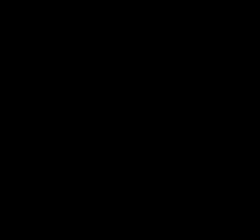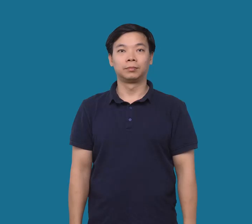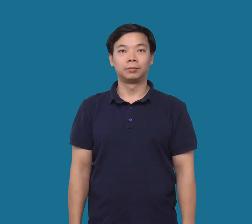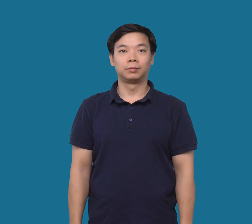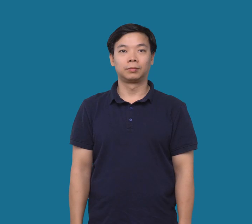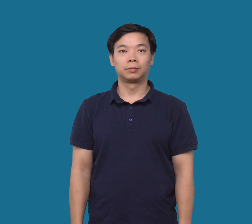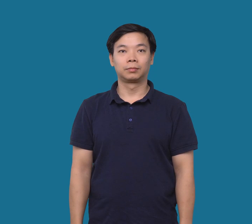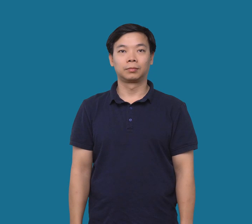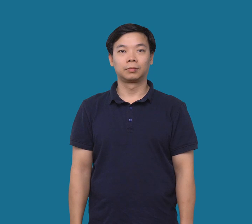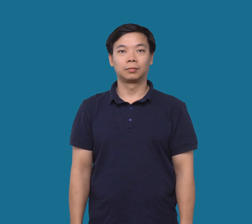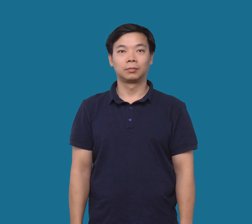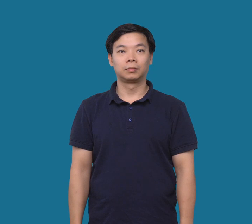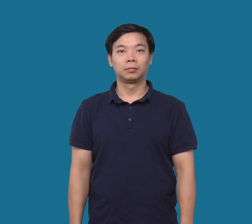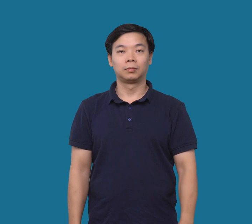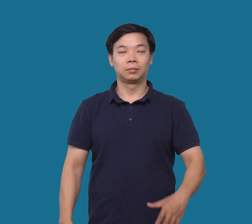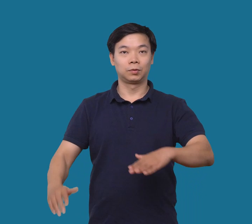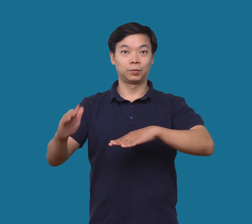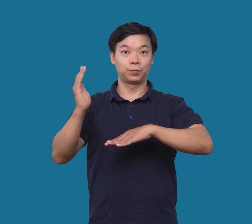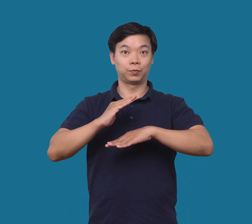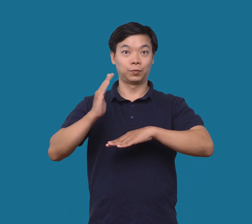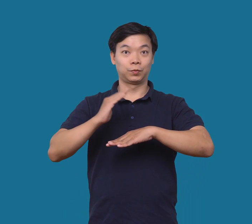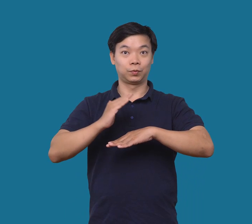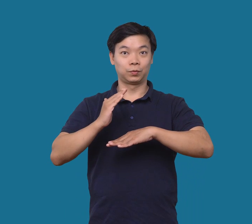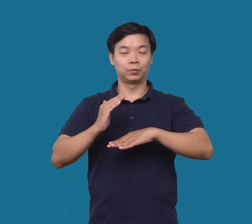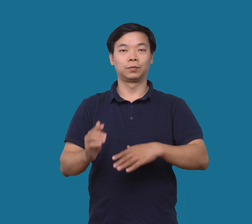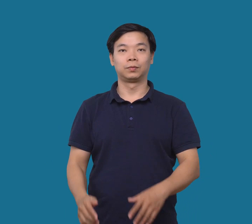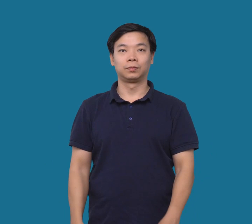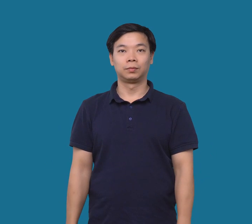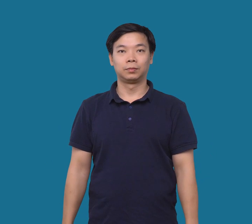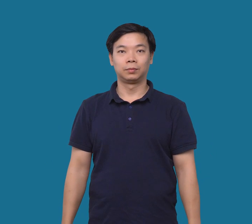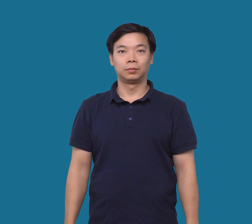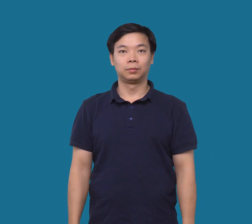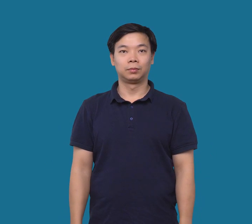con nuôi